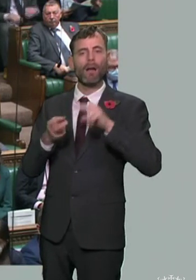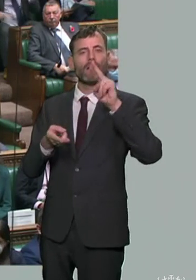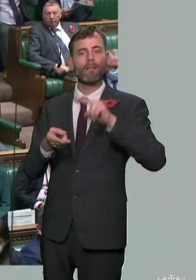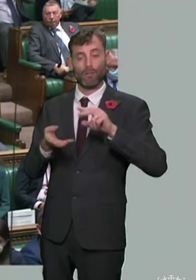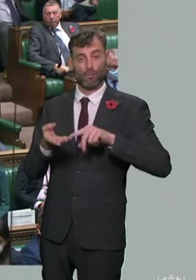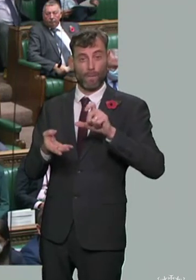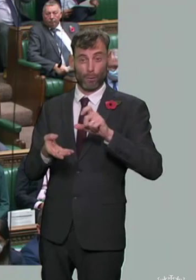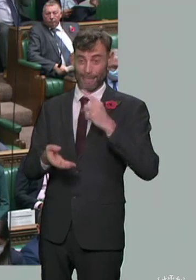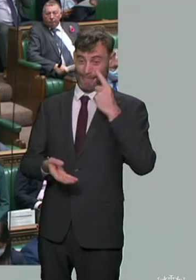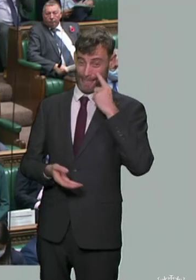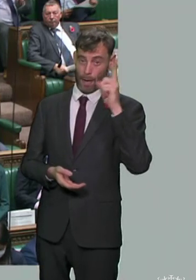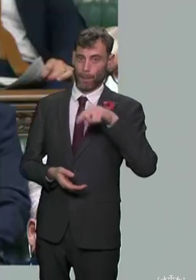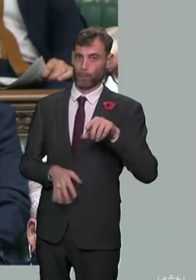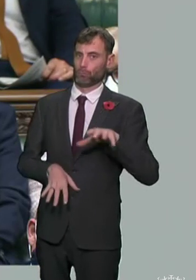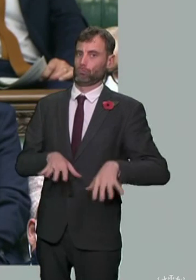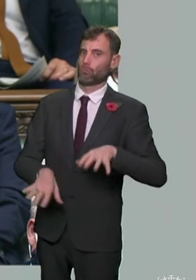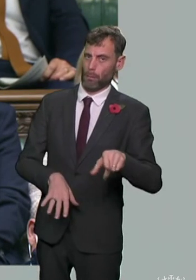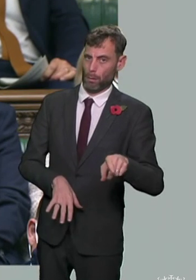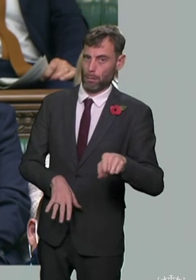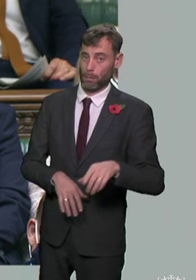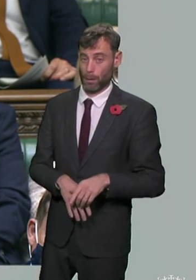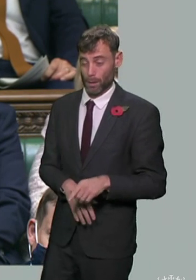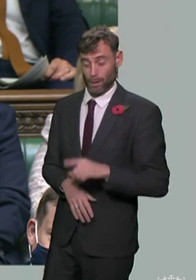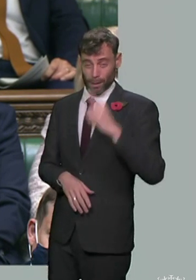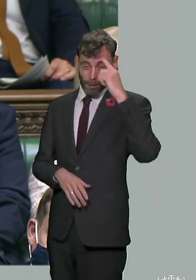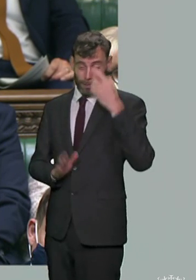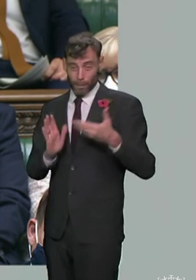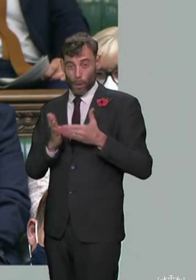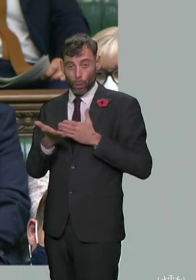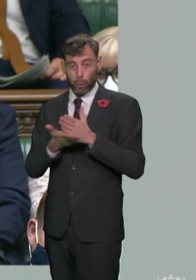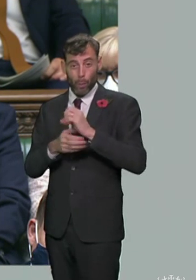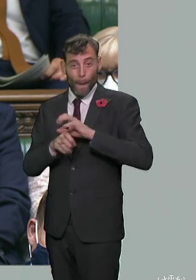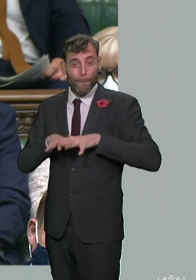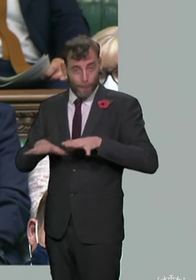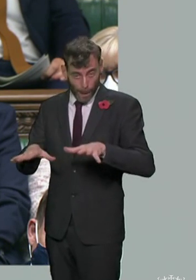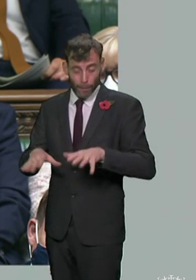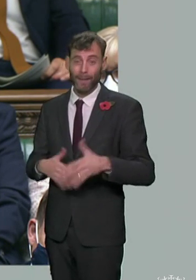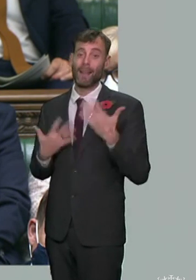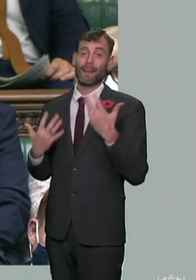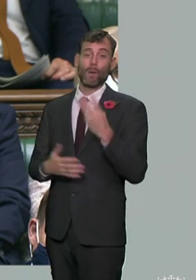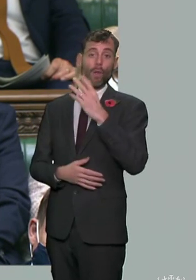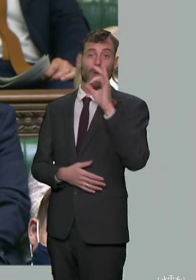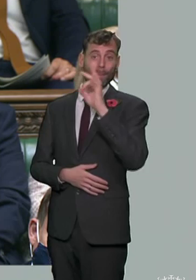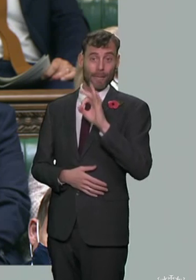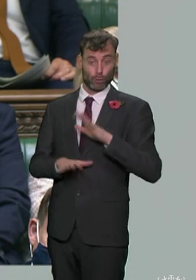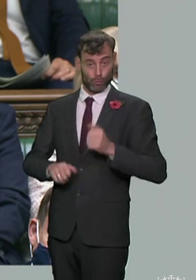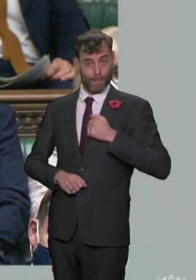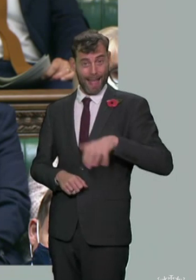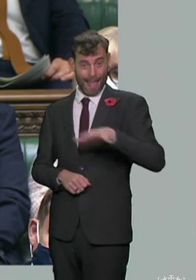Even before the challenges of the pandemic, 39% of children in my constituency grew up in poverty.